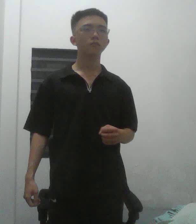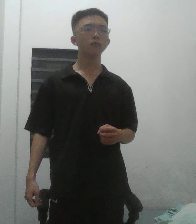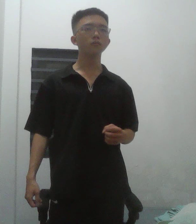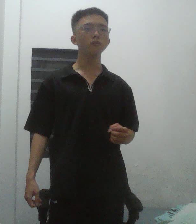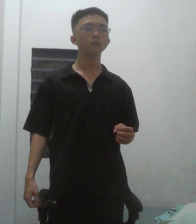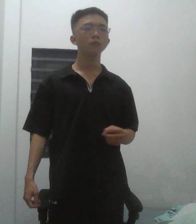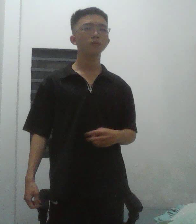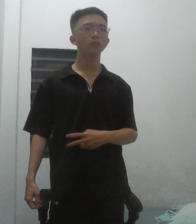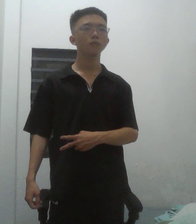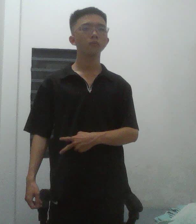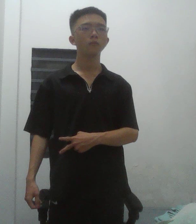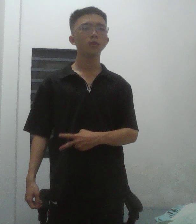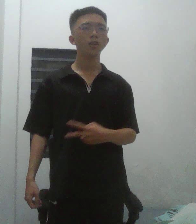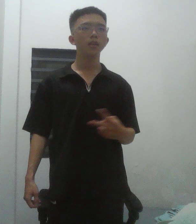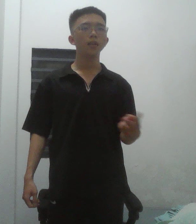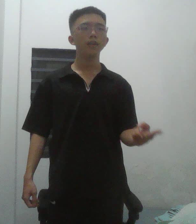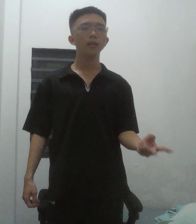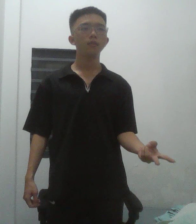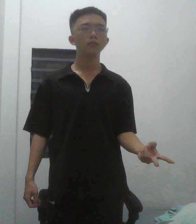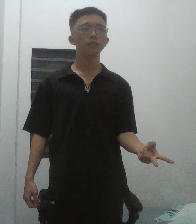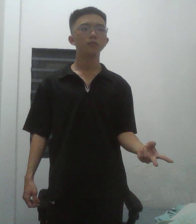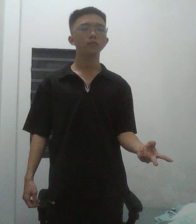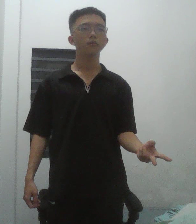it